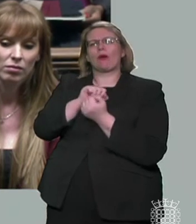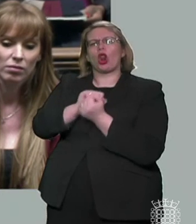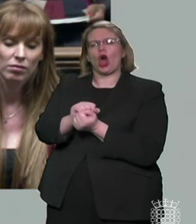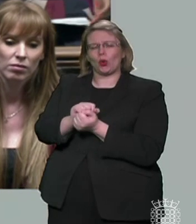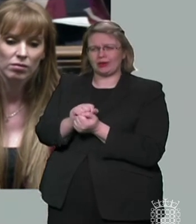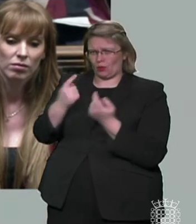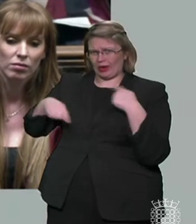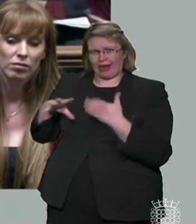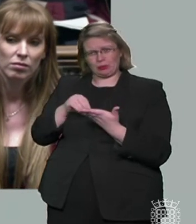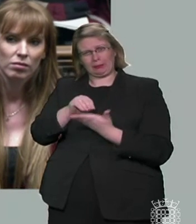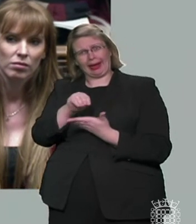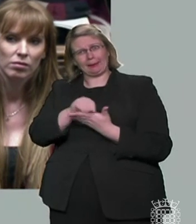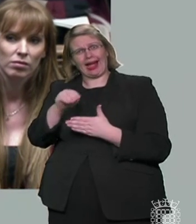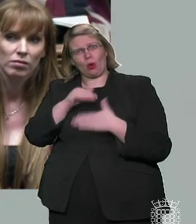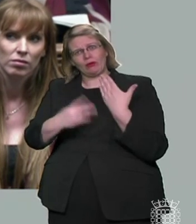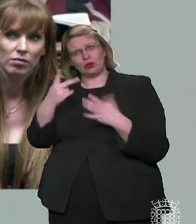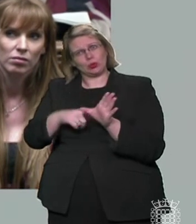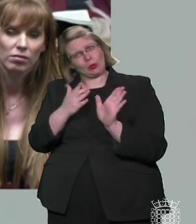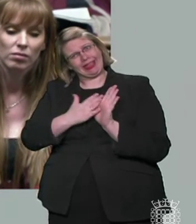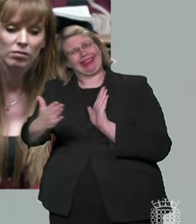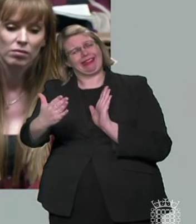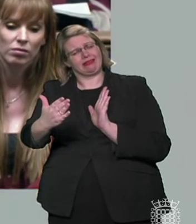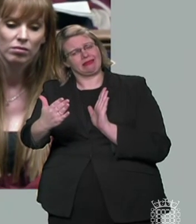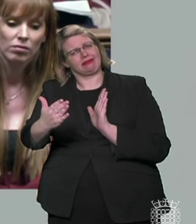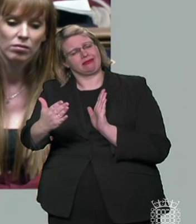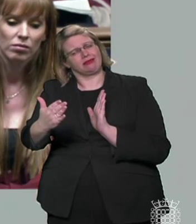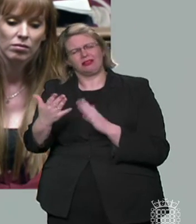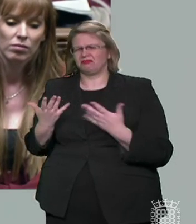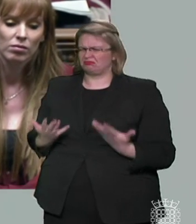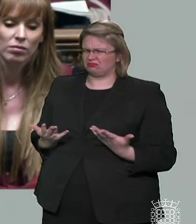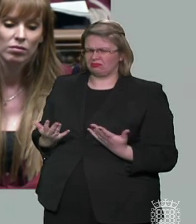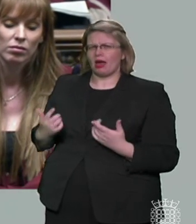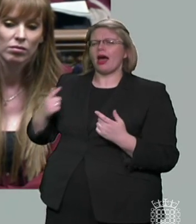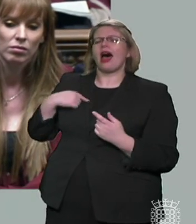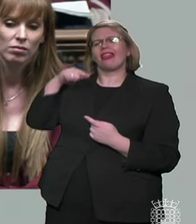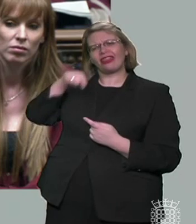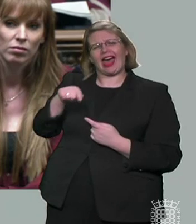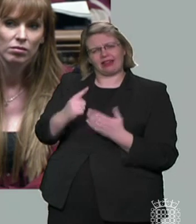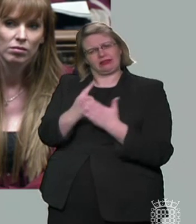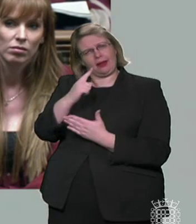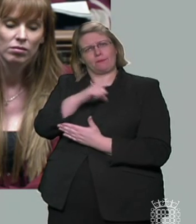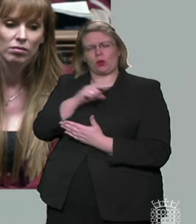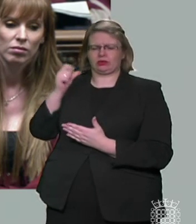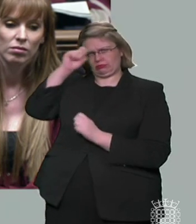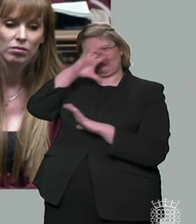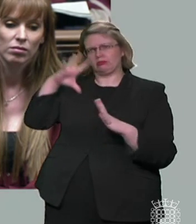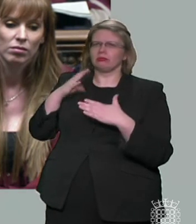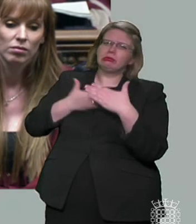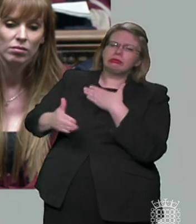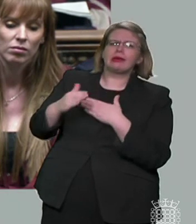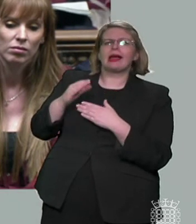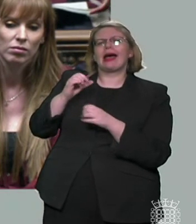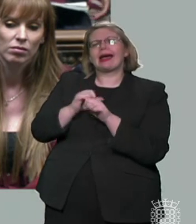The big gamble behind that policy was that energy costs would drop quickly after a short spike.